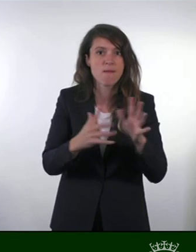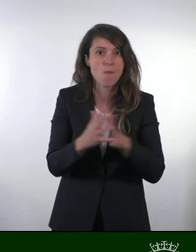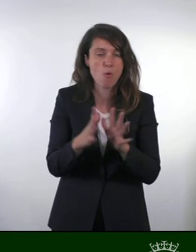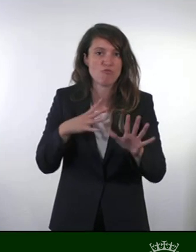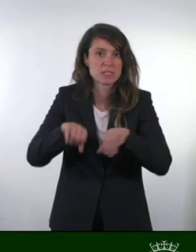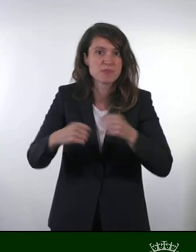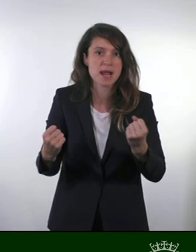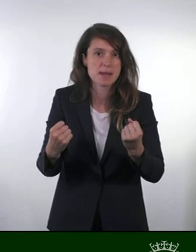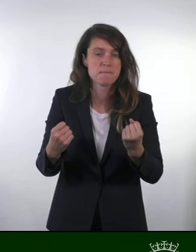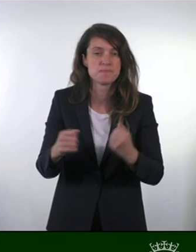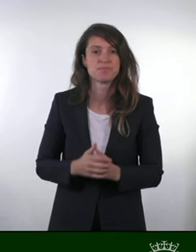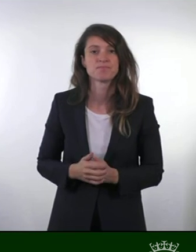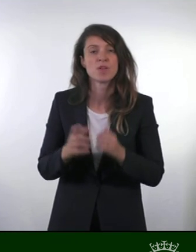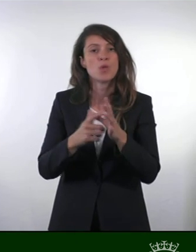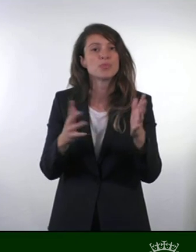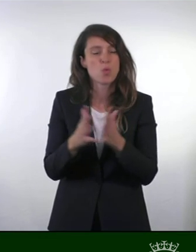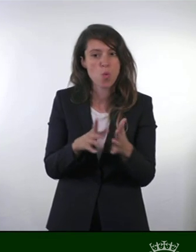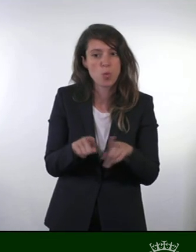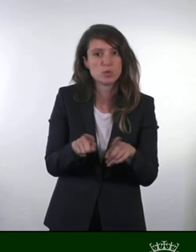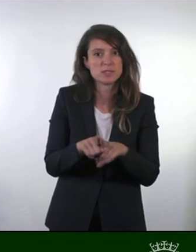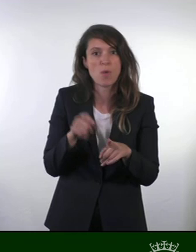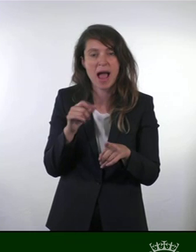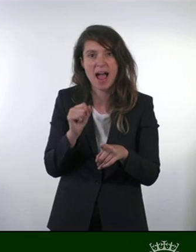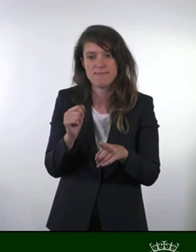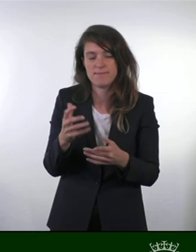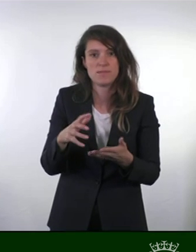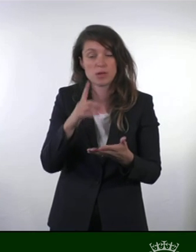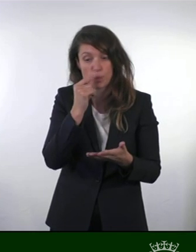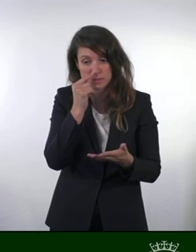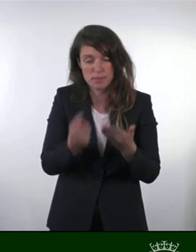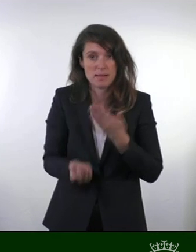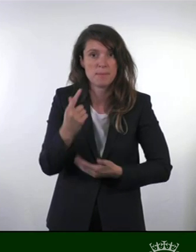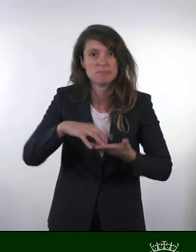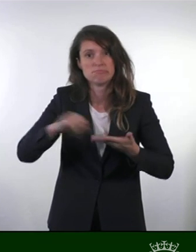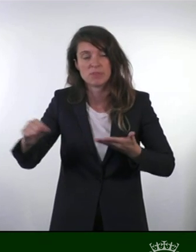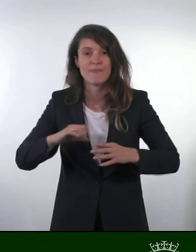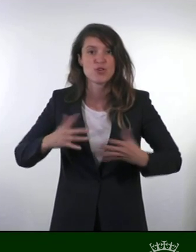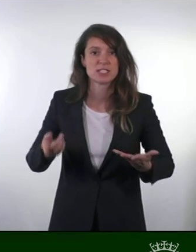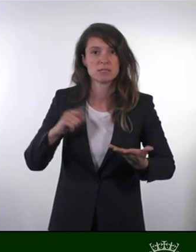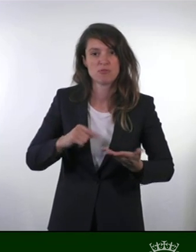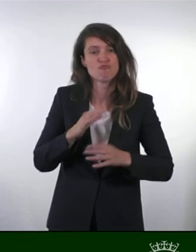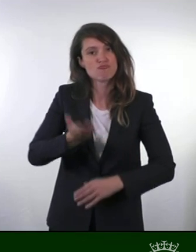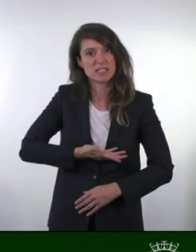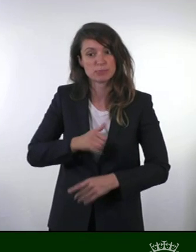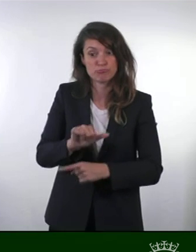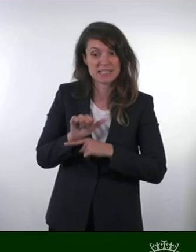The national security law also threatens the freedoms and rights protected by the joint declaration.